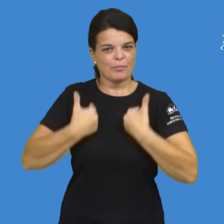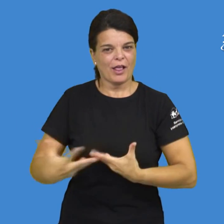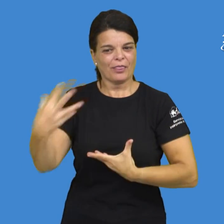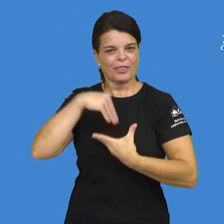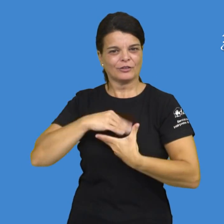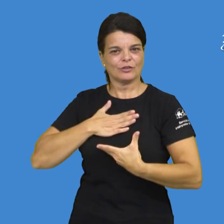dentro